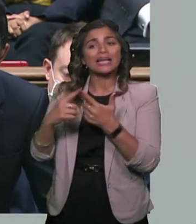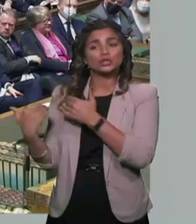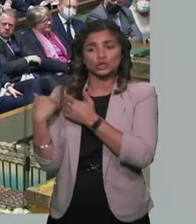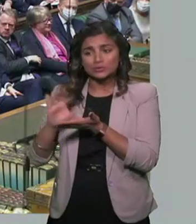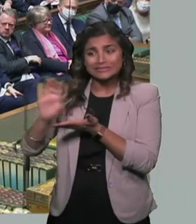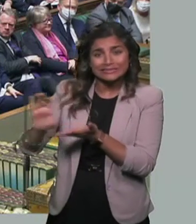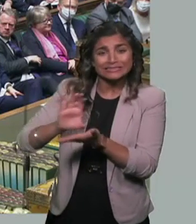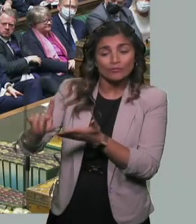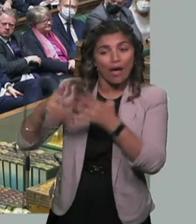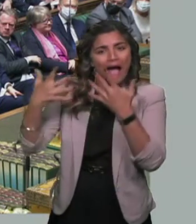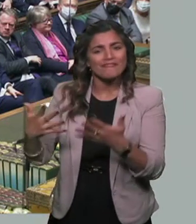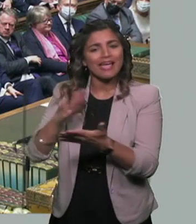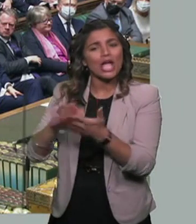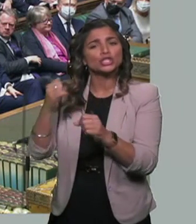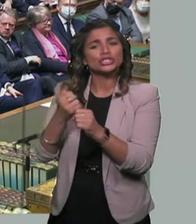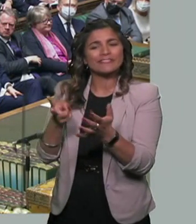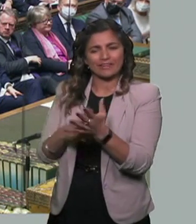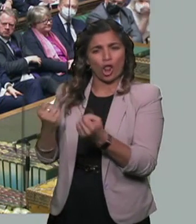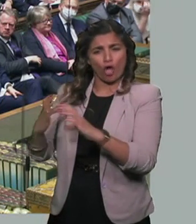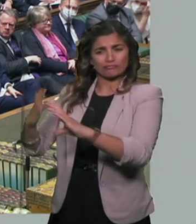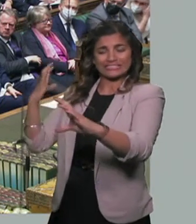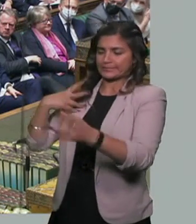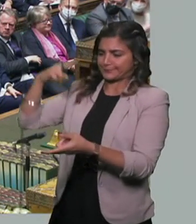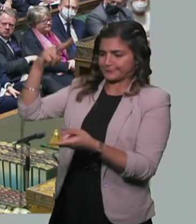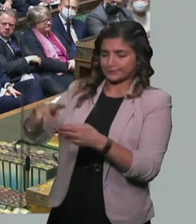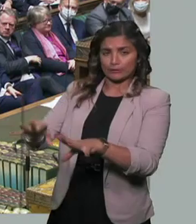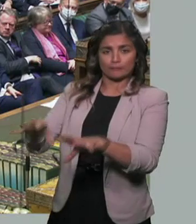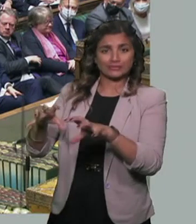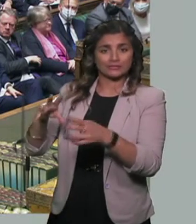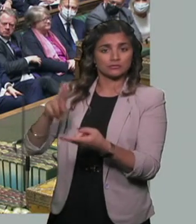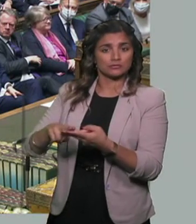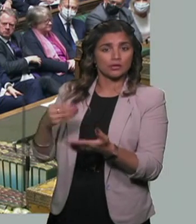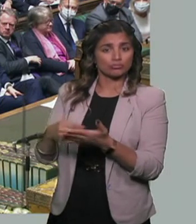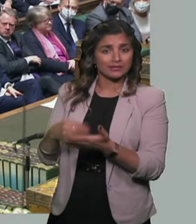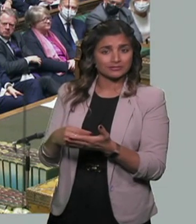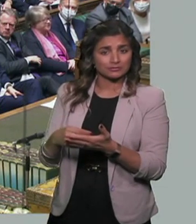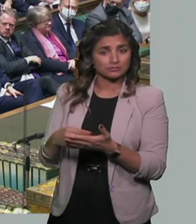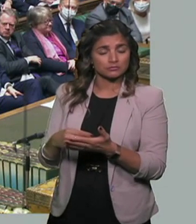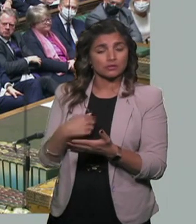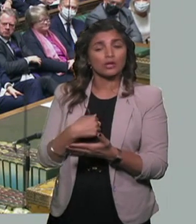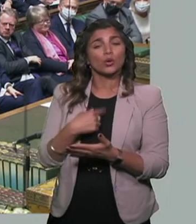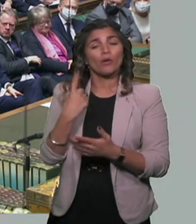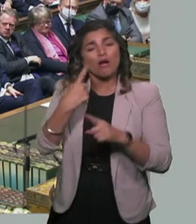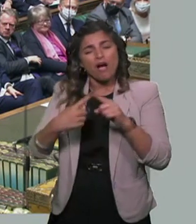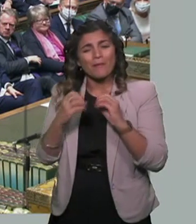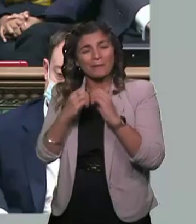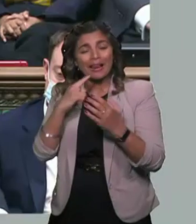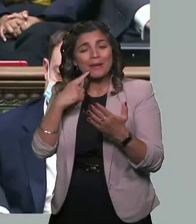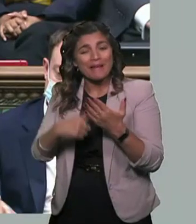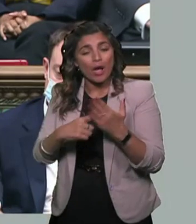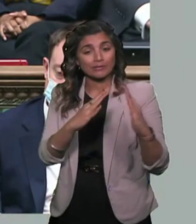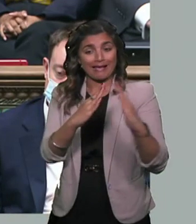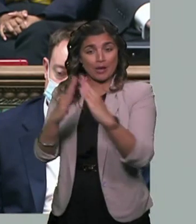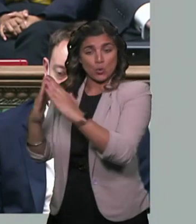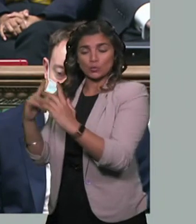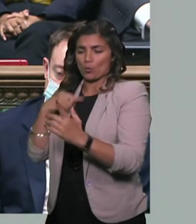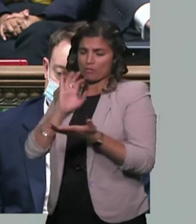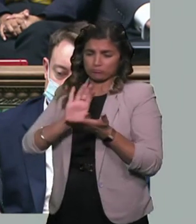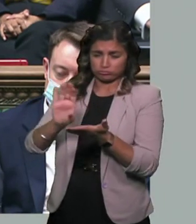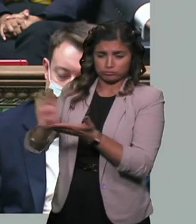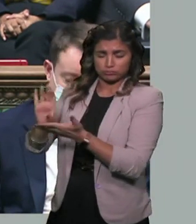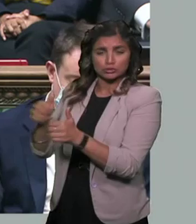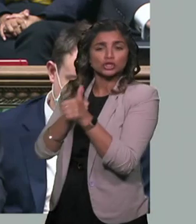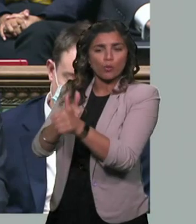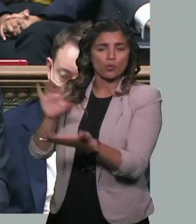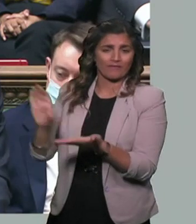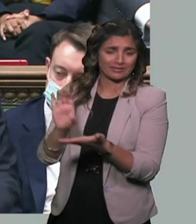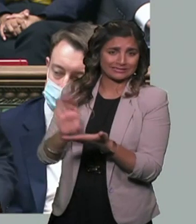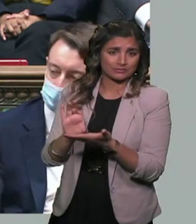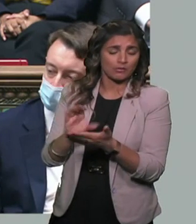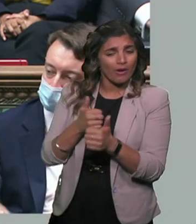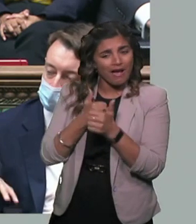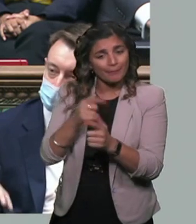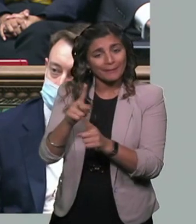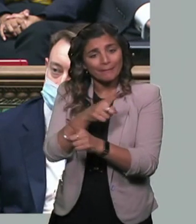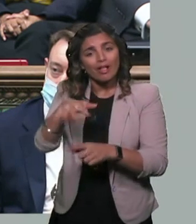To help with the cost of living, we have introduced a new £500 million household support fund, and today’s Budget will support working families further.